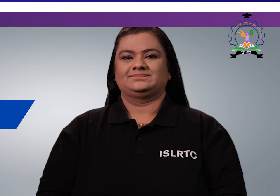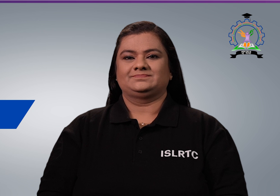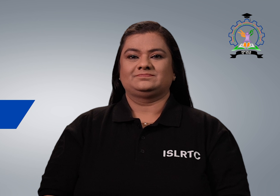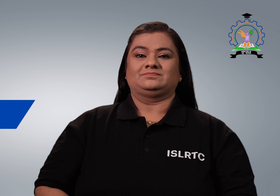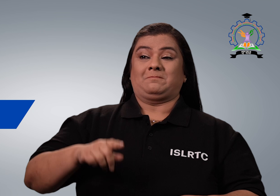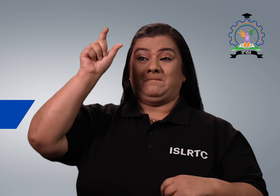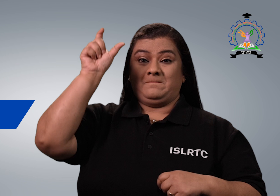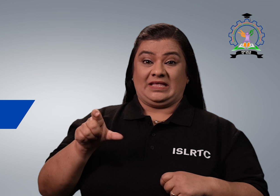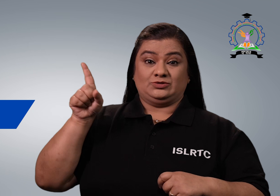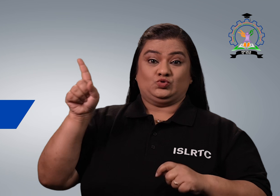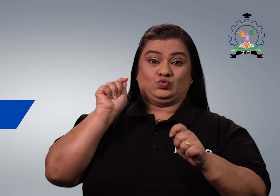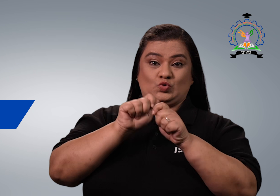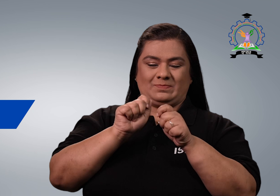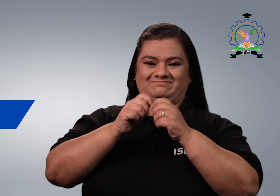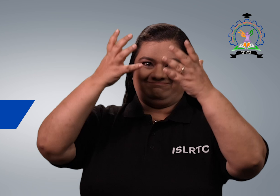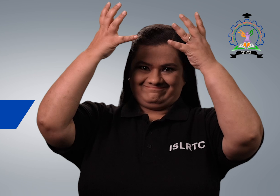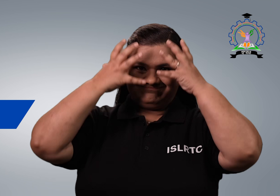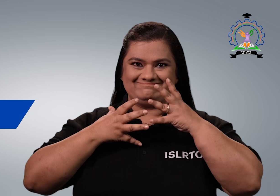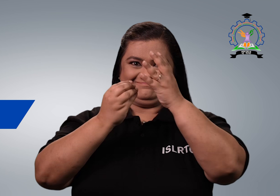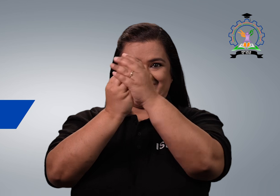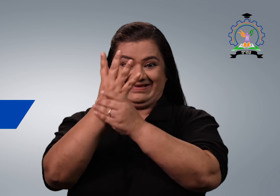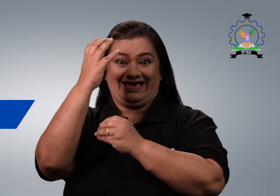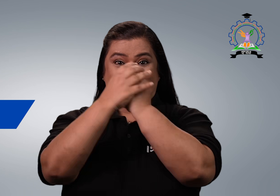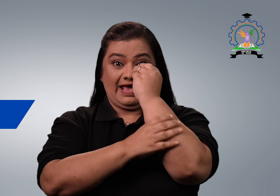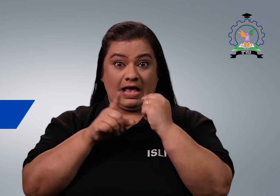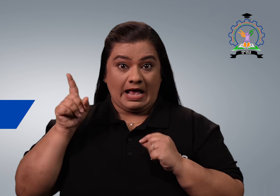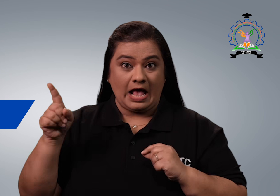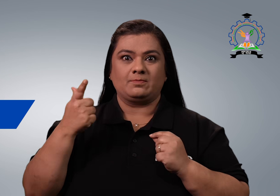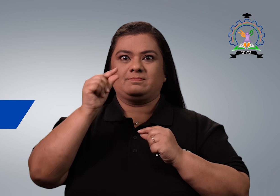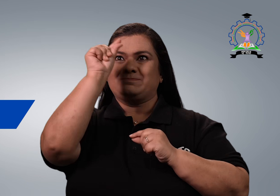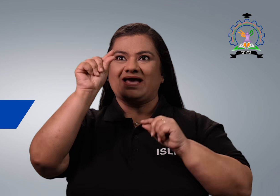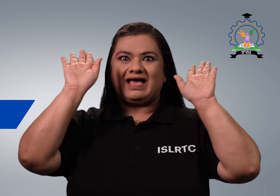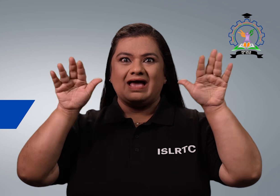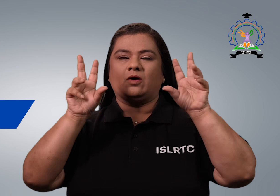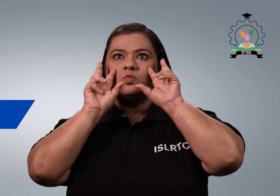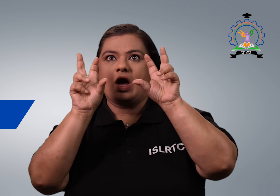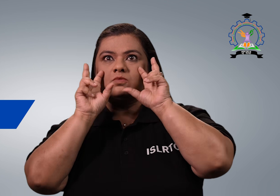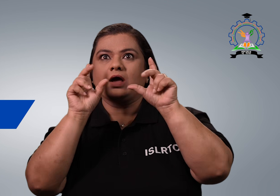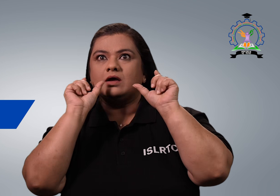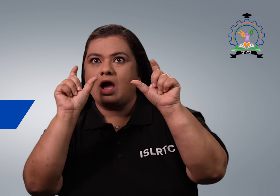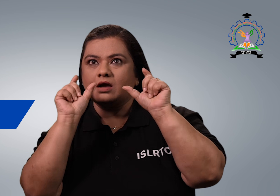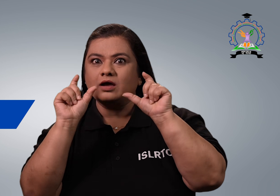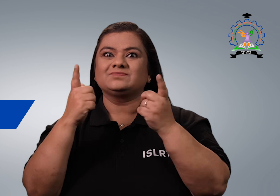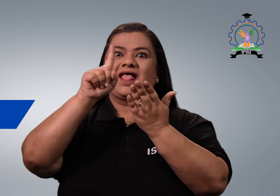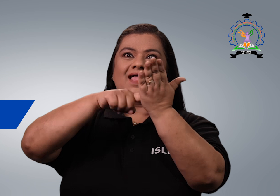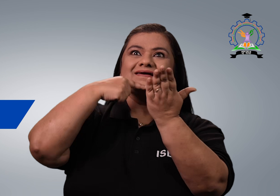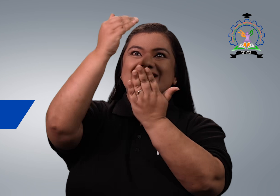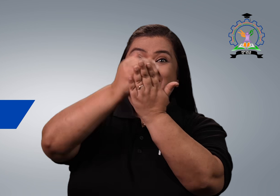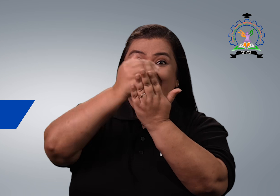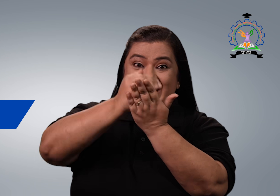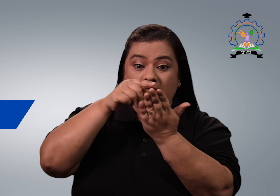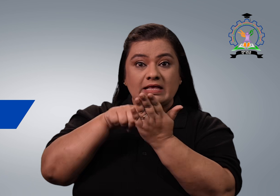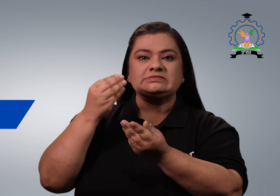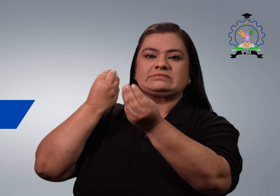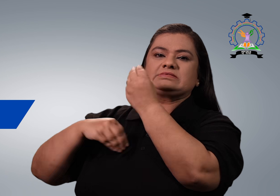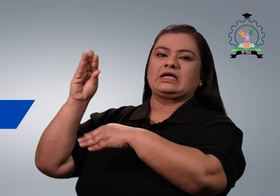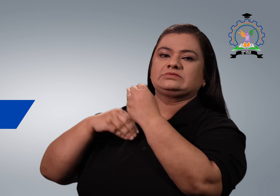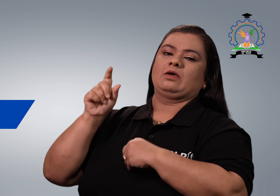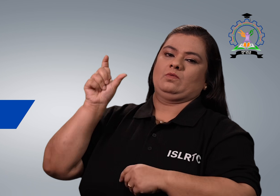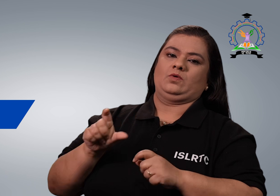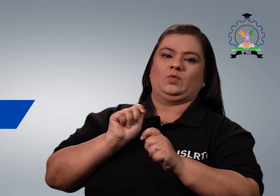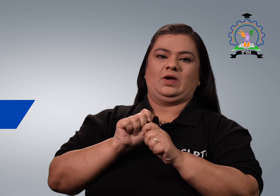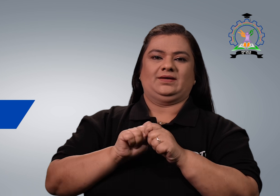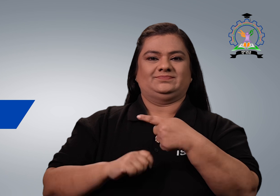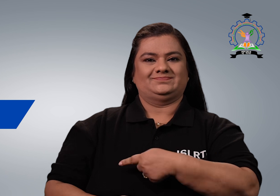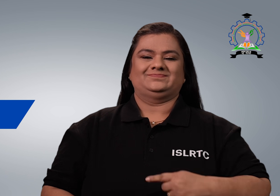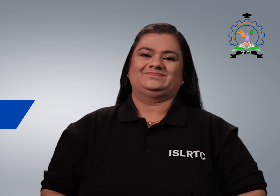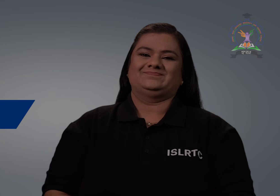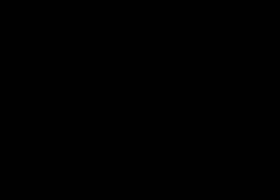A person who wears a bee suit, manages and takes care of bee colonies, usually for the purpose of producing honey and selling it is called a Beekeeper.